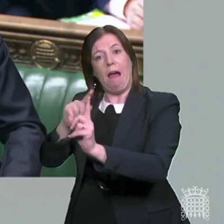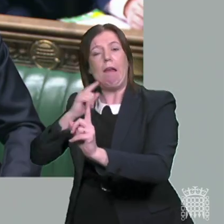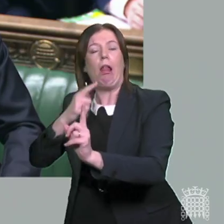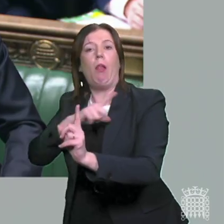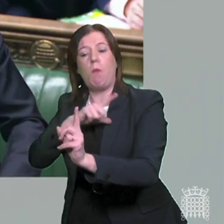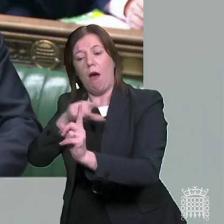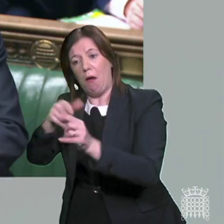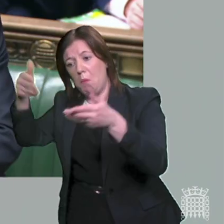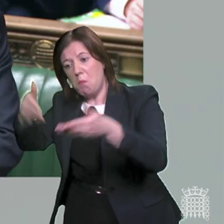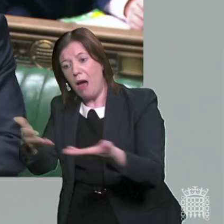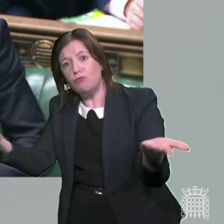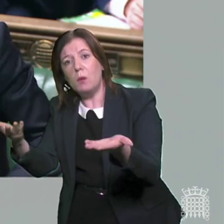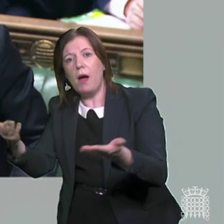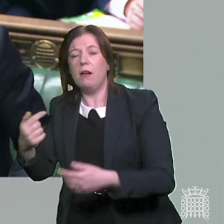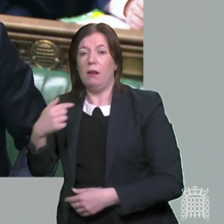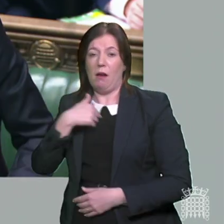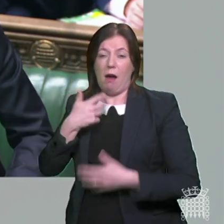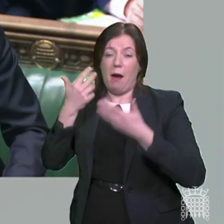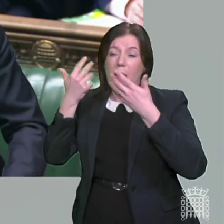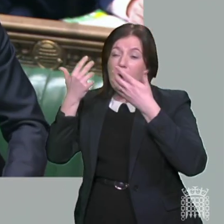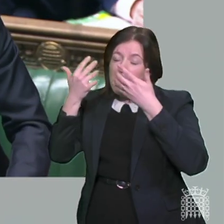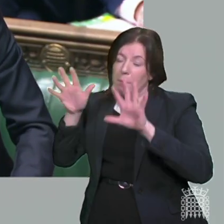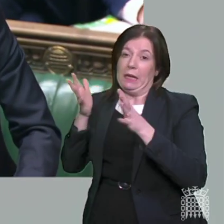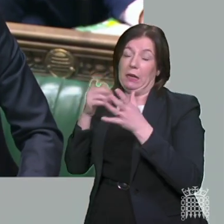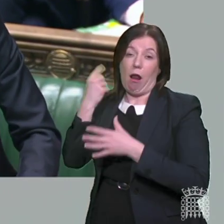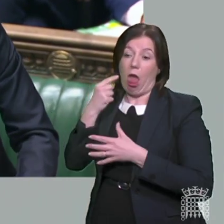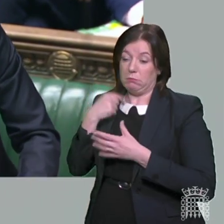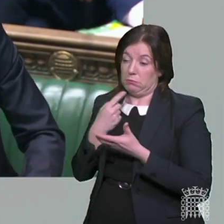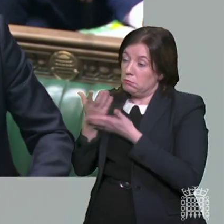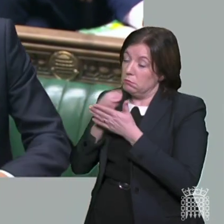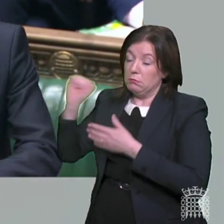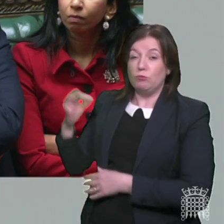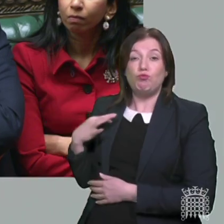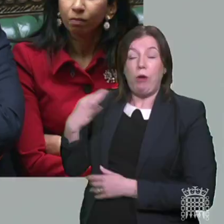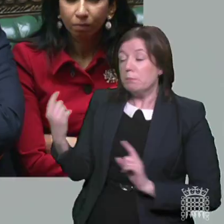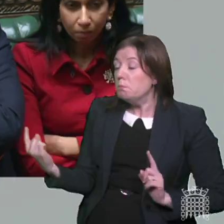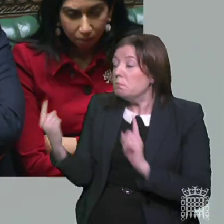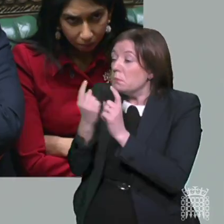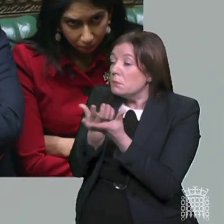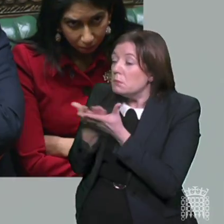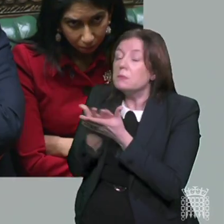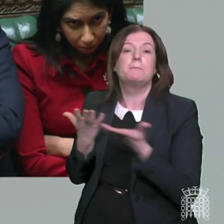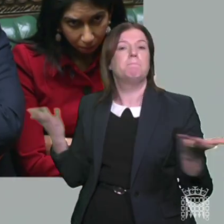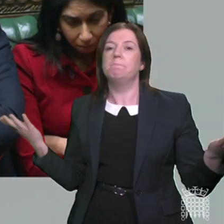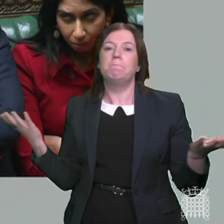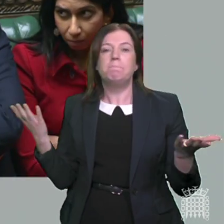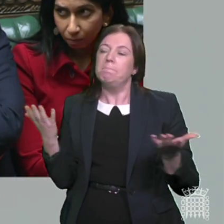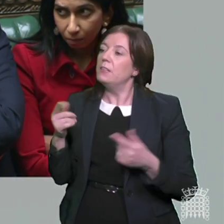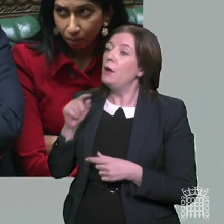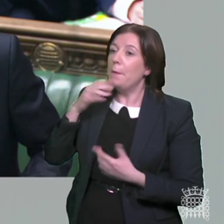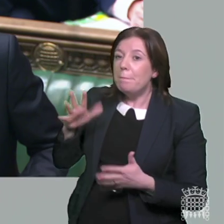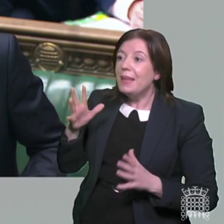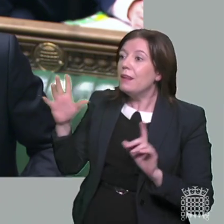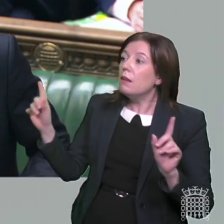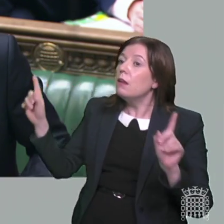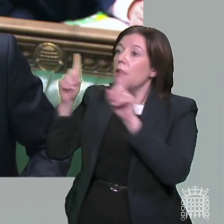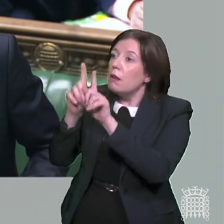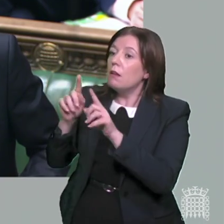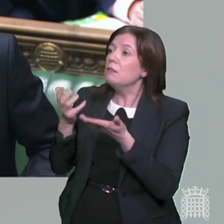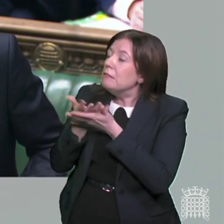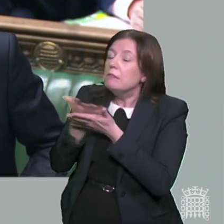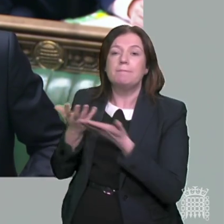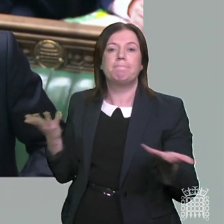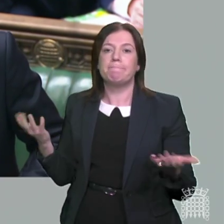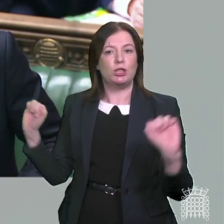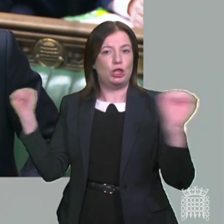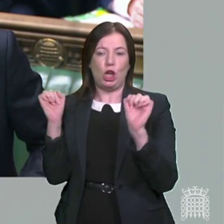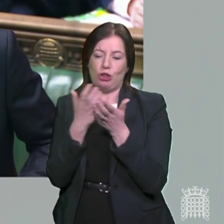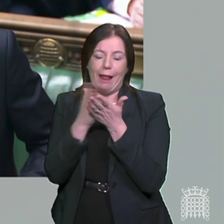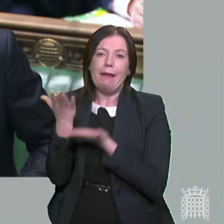We have actually pressed the Iranian regime formally through their chargé d’affaires in London and the Foreign Ministry in Tehran, and we will continue to do so until the family get the answers they deserve.